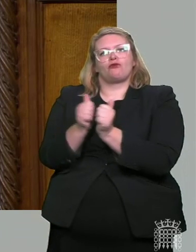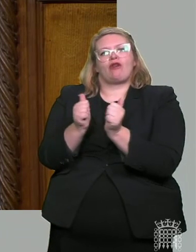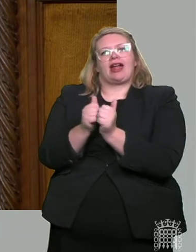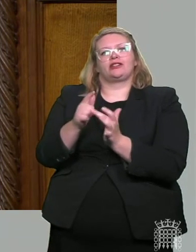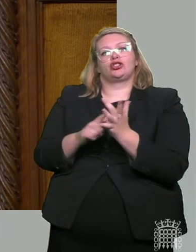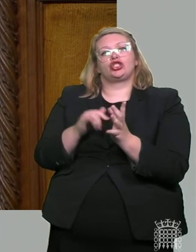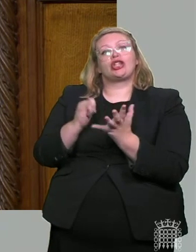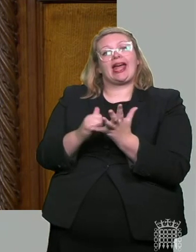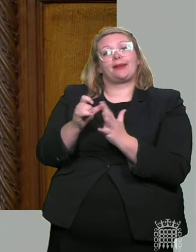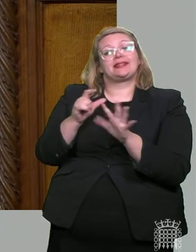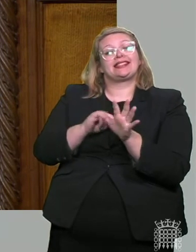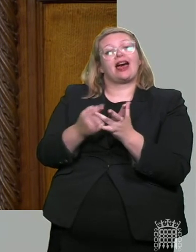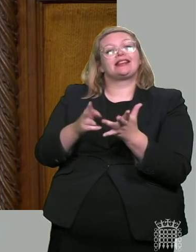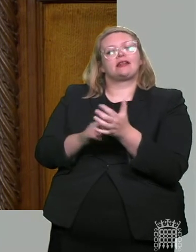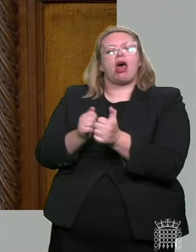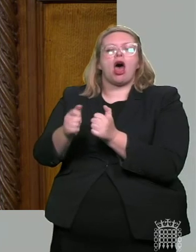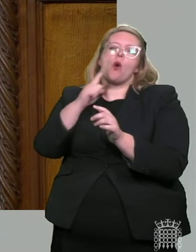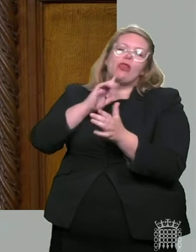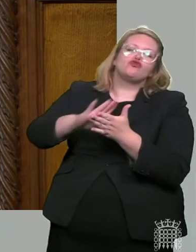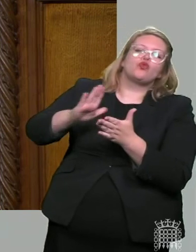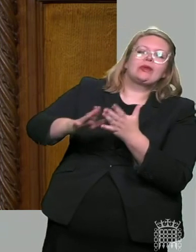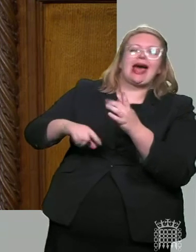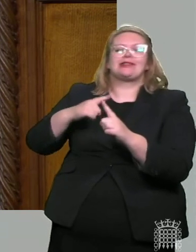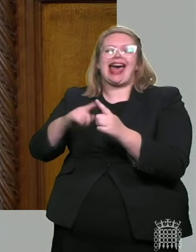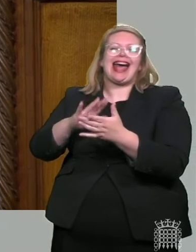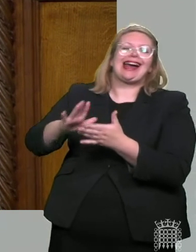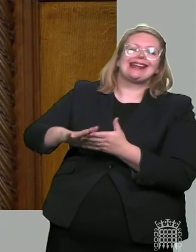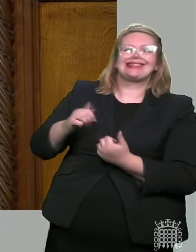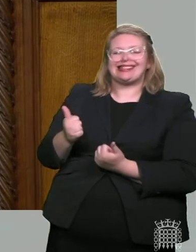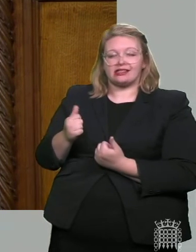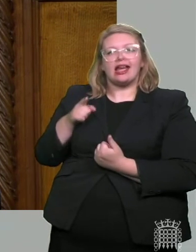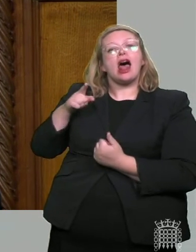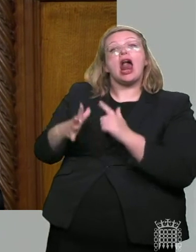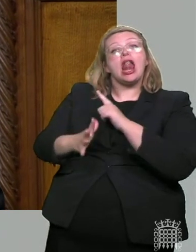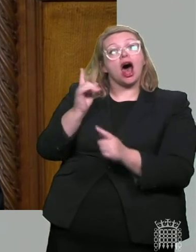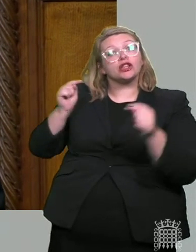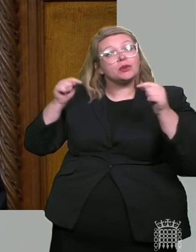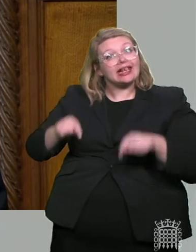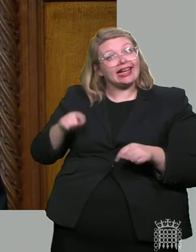At the Dispatch Box last week, the Prime Minister promised to publish those texts, but of course he has not made good on that promise.